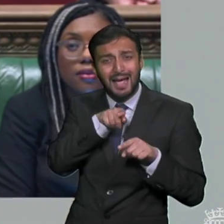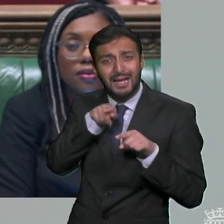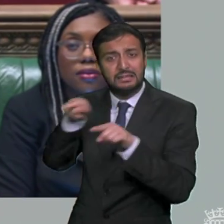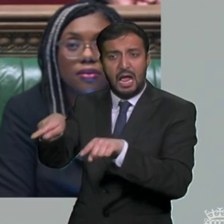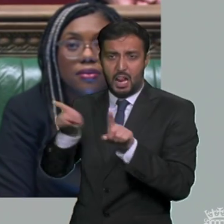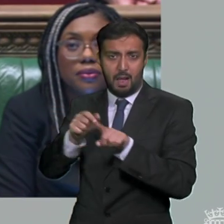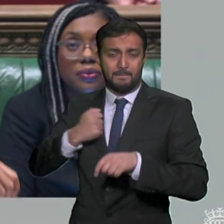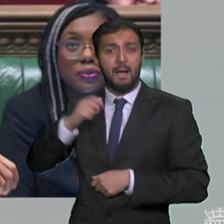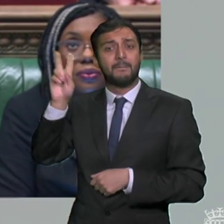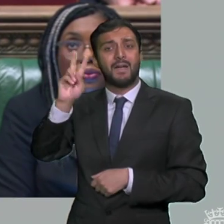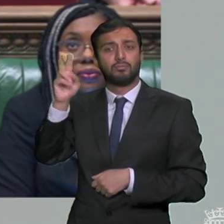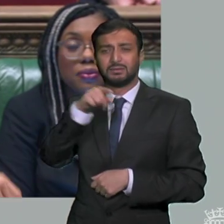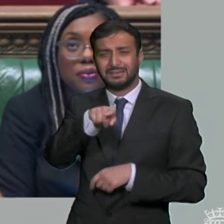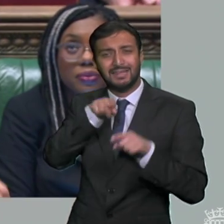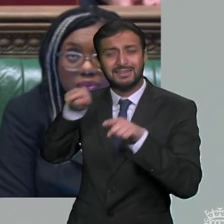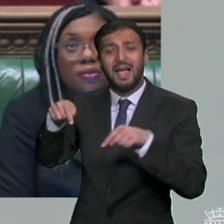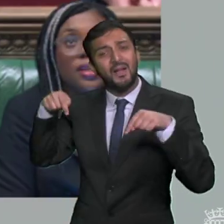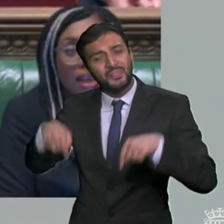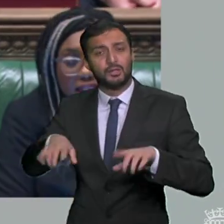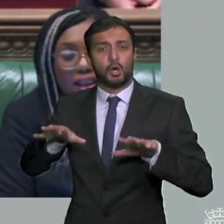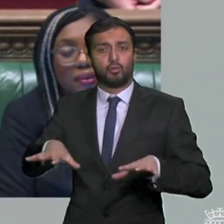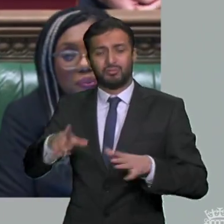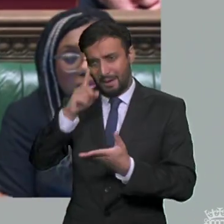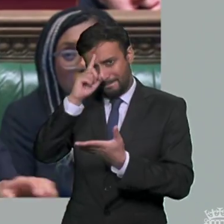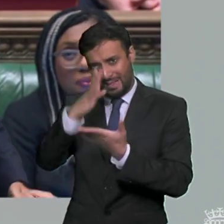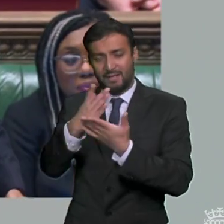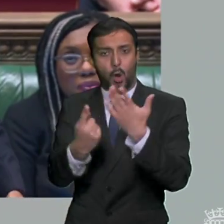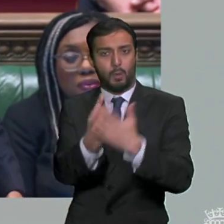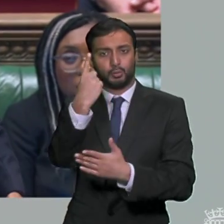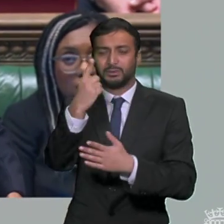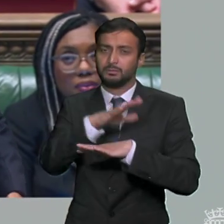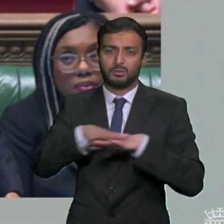This is the country that believes in opportunity, not resentment.